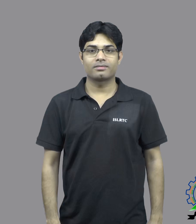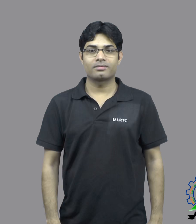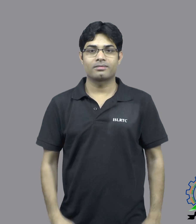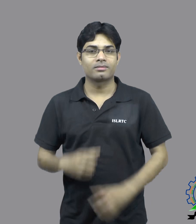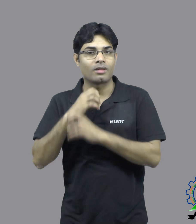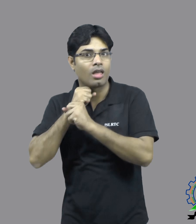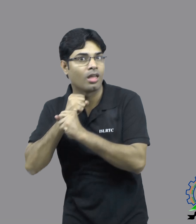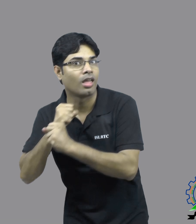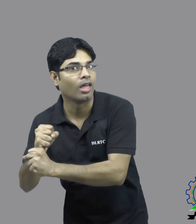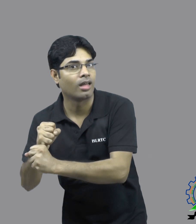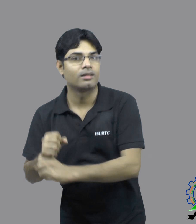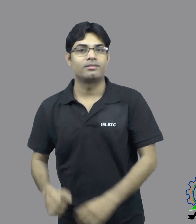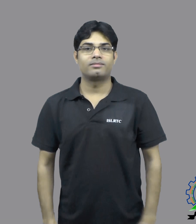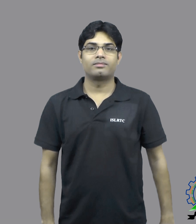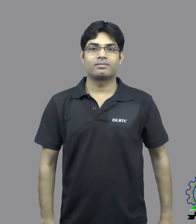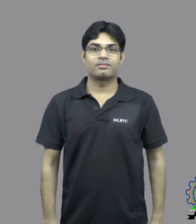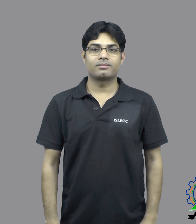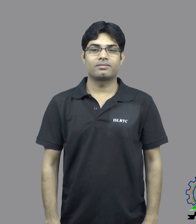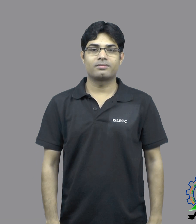Restrained Bound Confined Chained